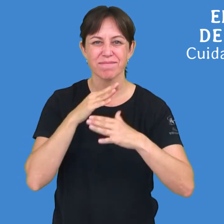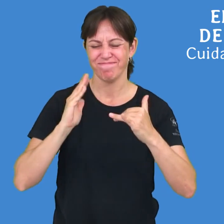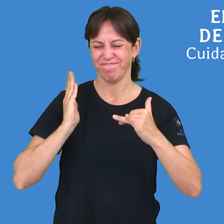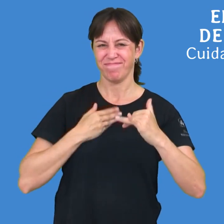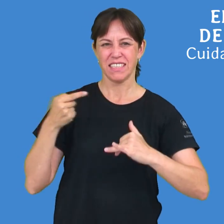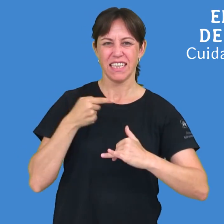afectar